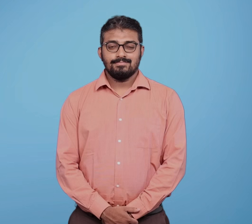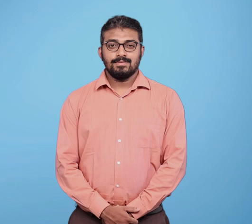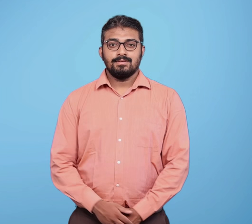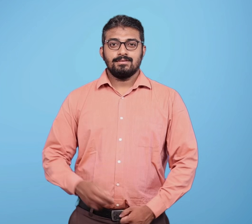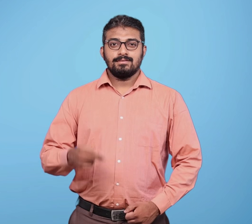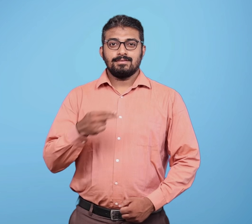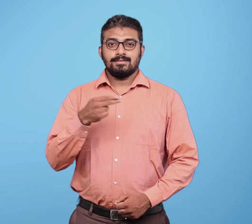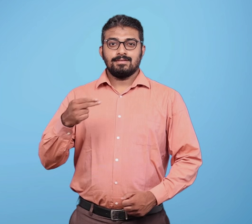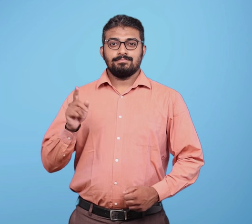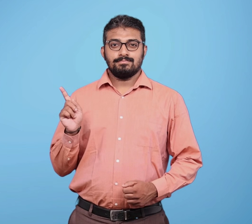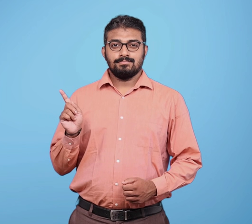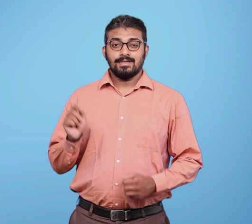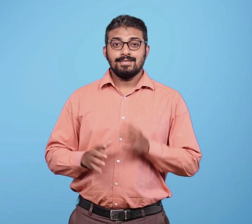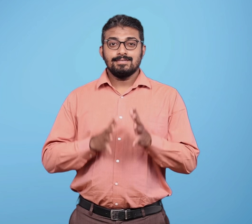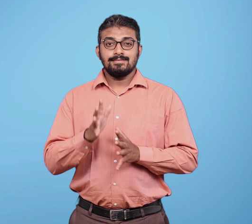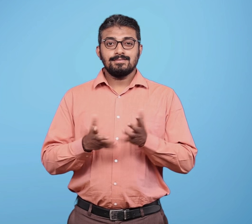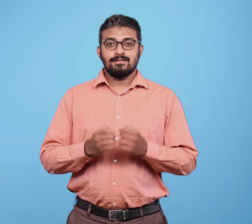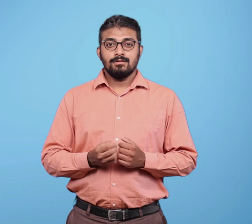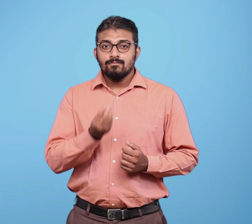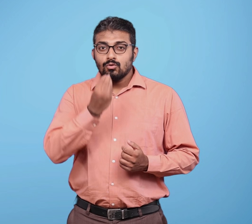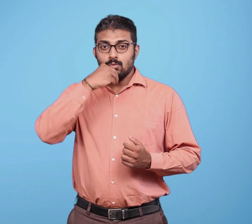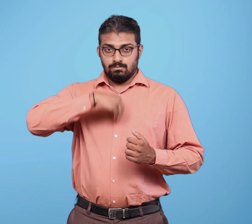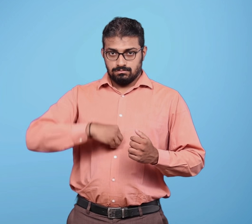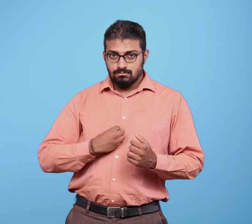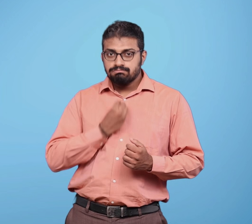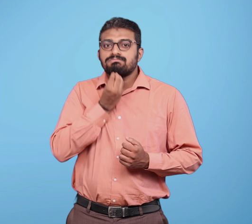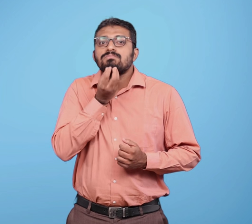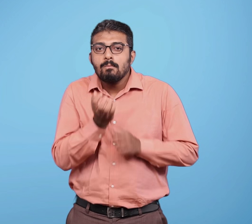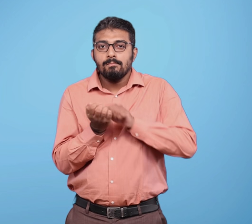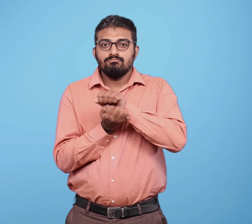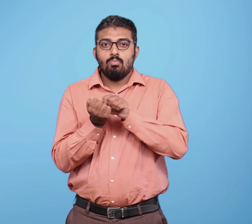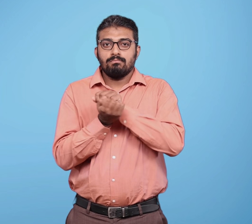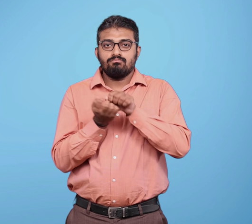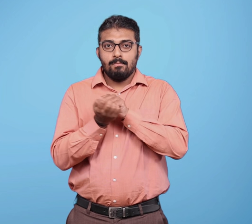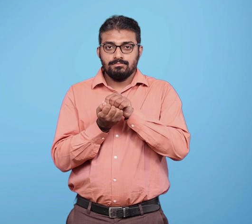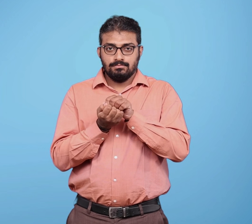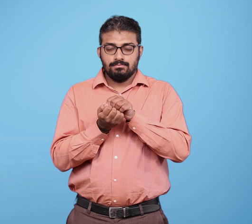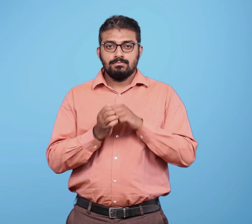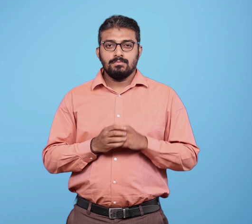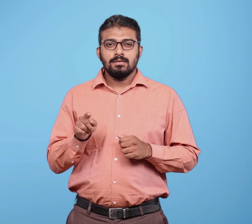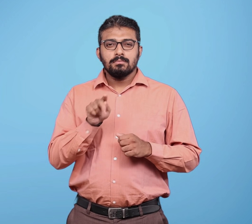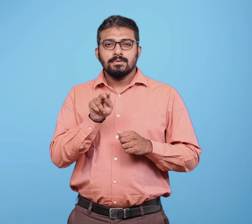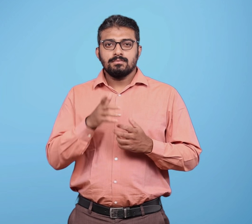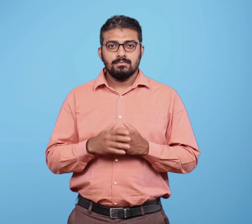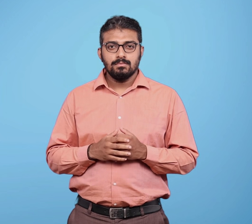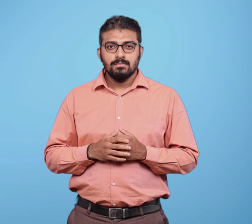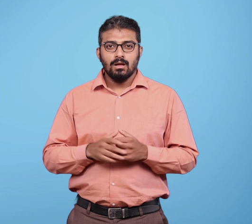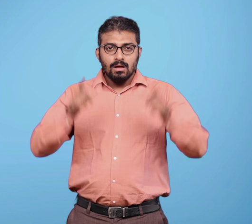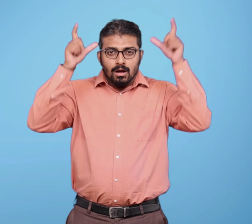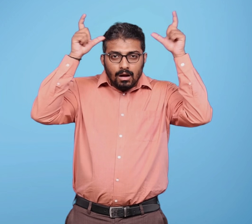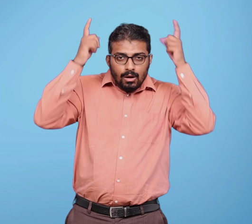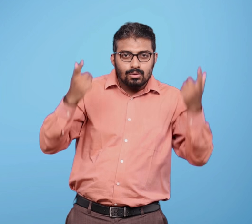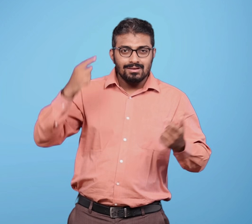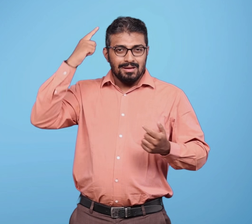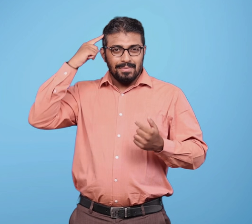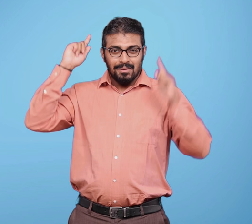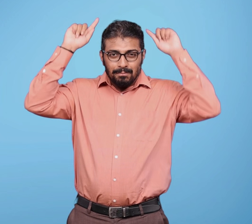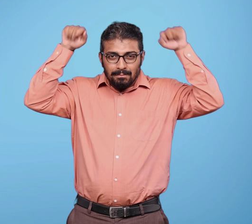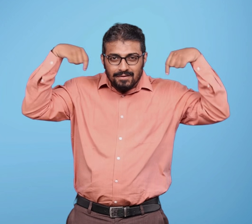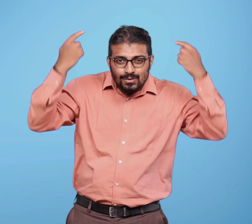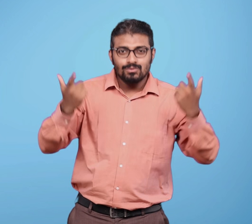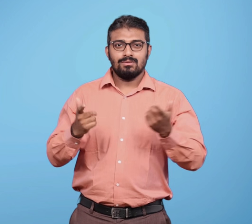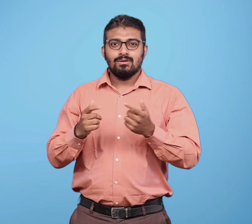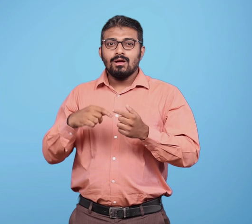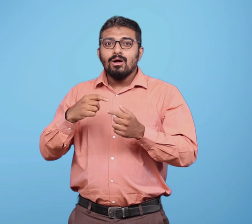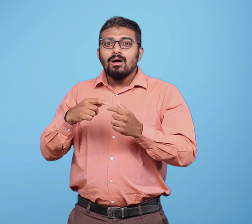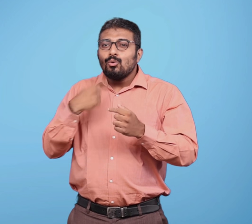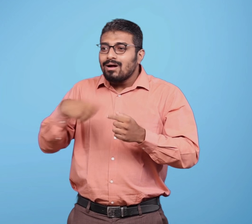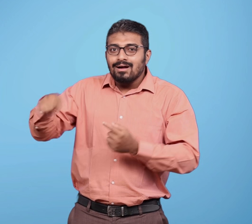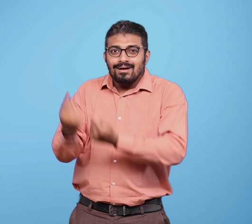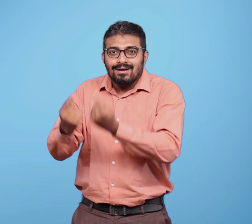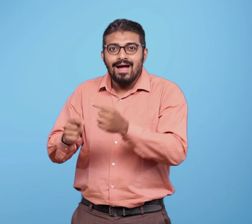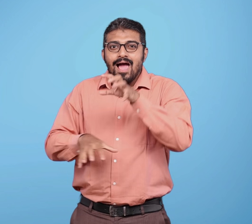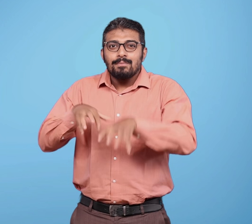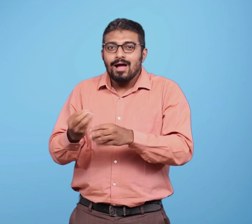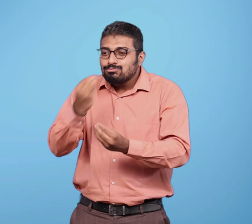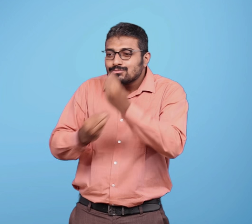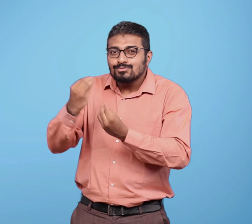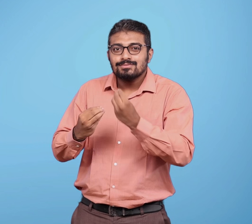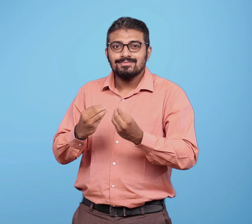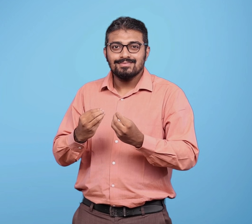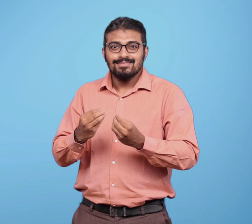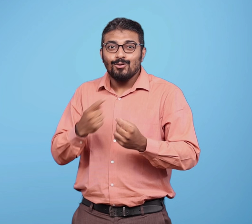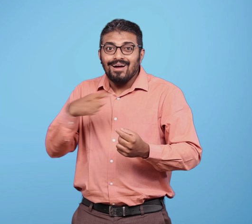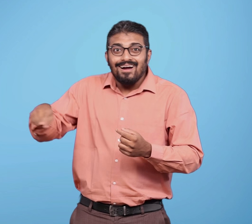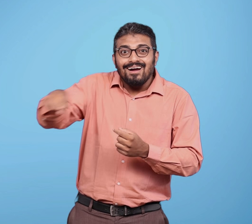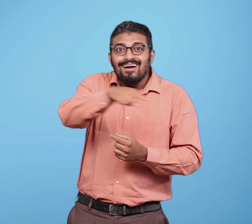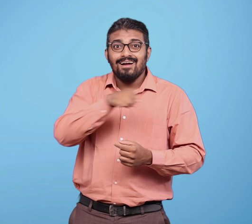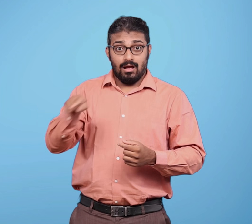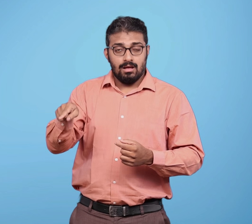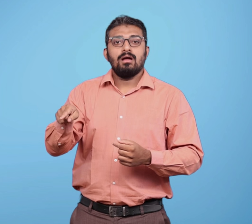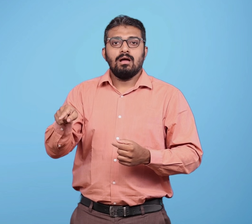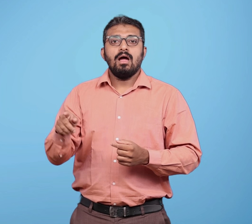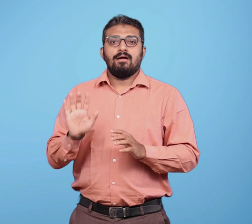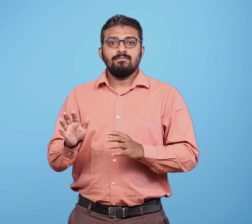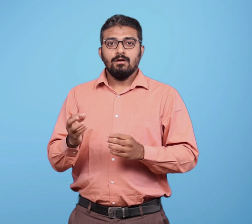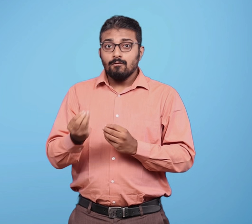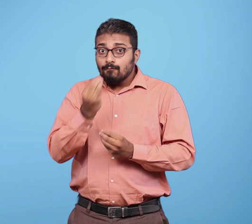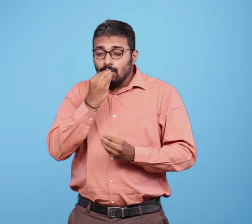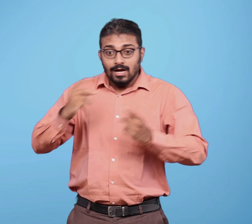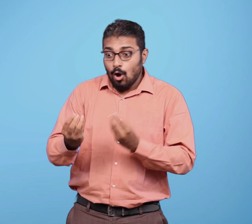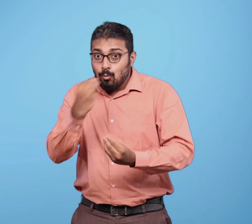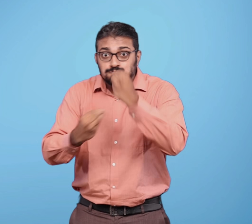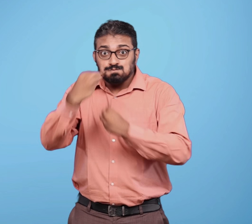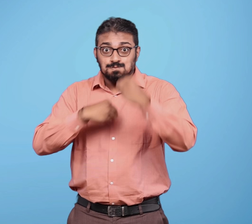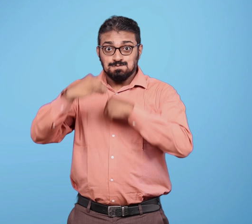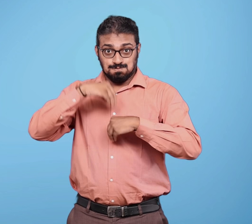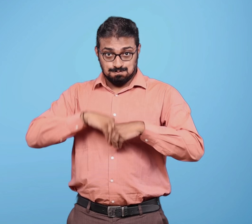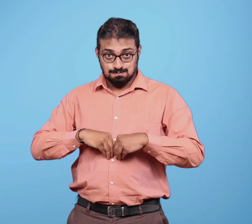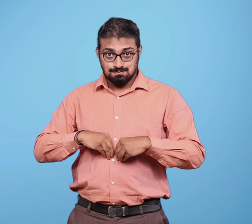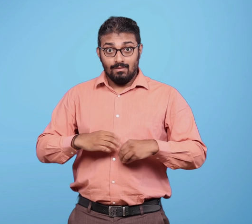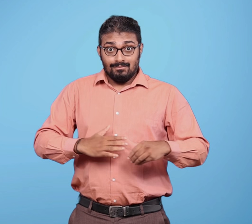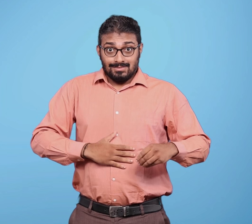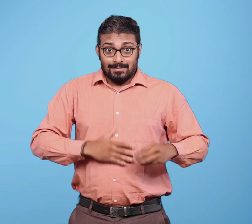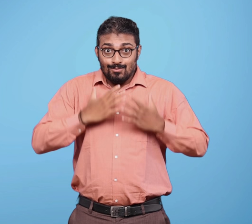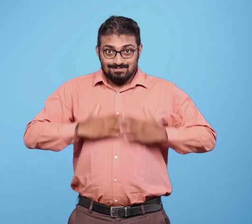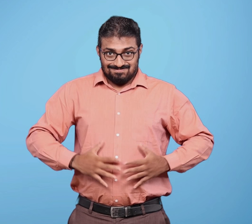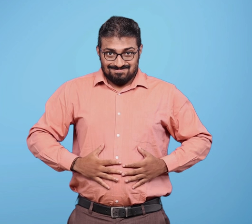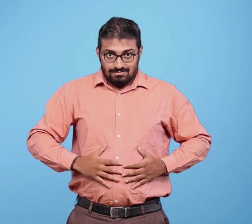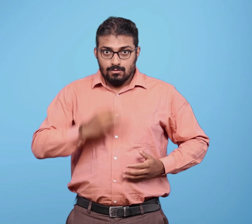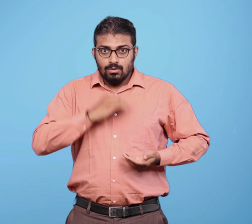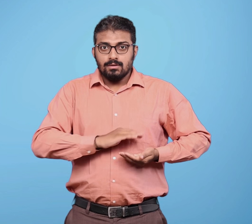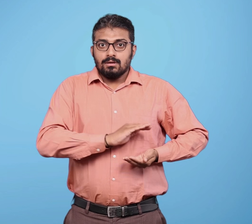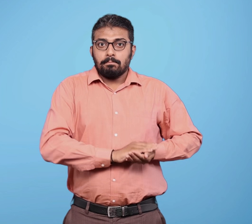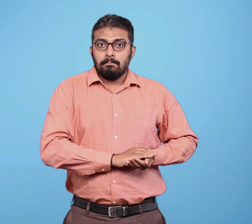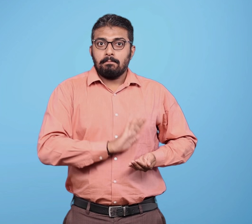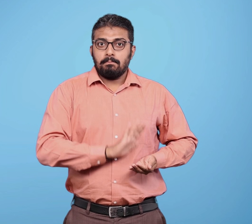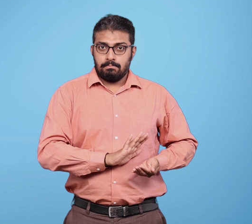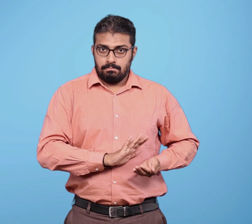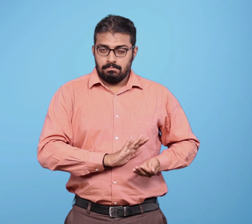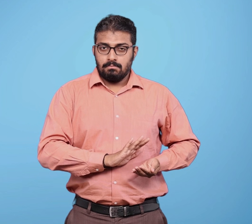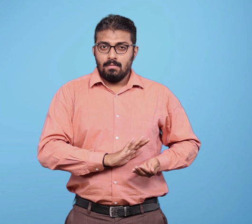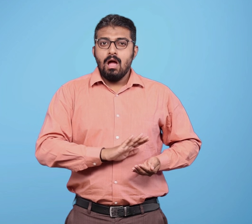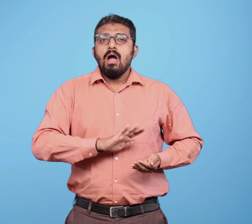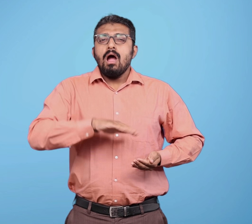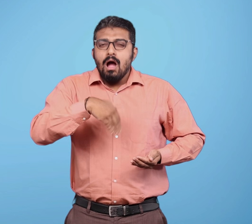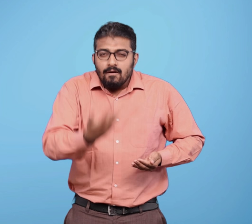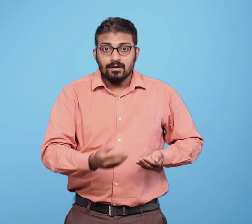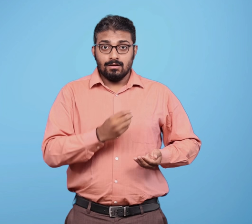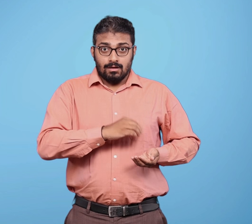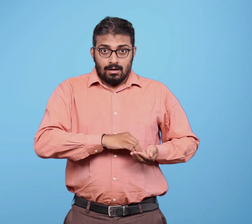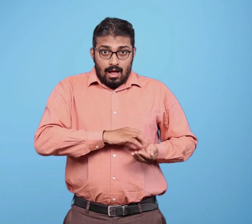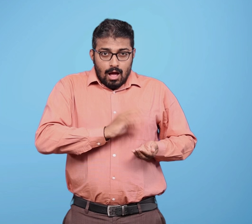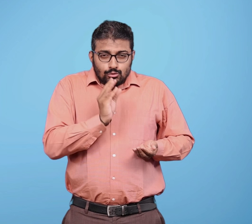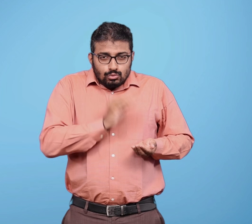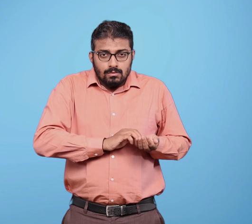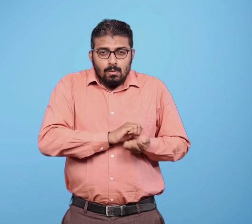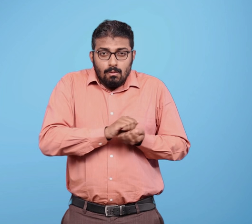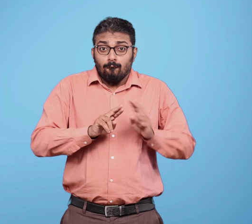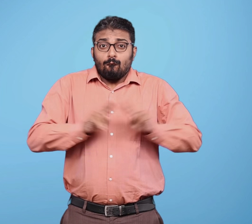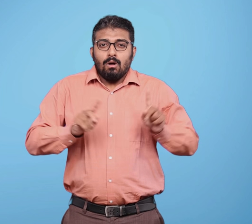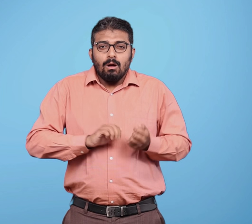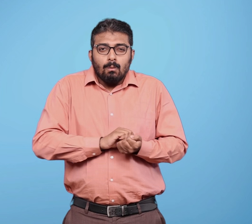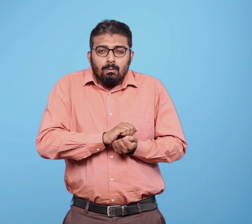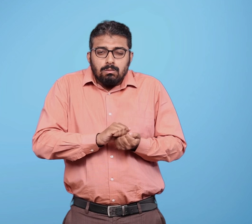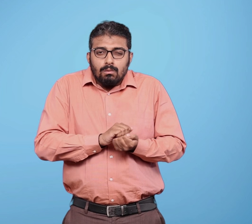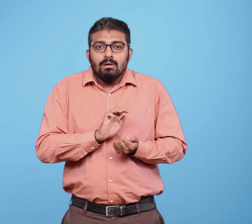cud This sign means cud. Cows, buffaloes, and other grass-eating animals quickly swallow the grass and store it in a part of the stomach. Here the food gets partially digested and is called cud.